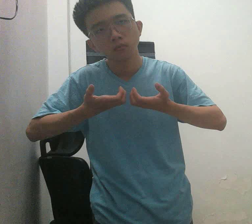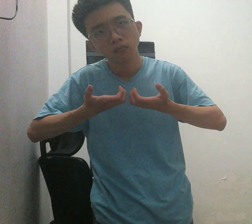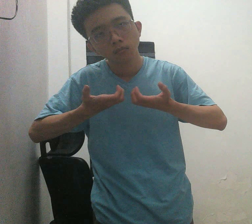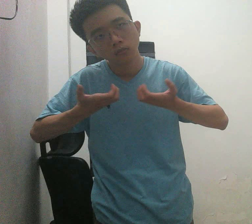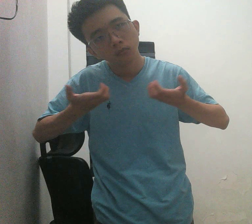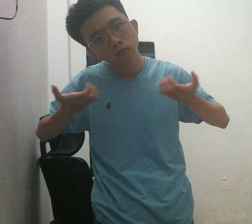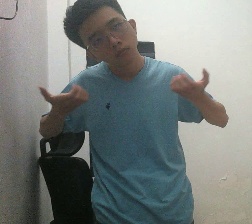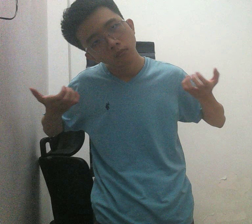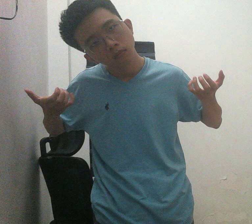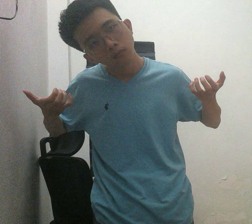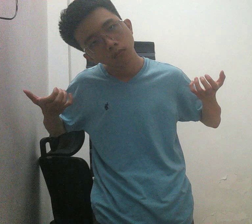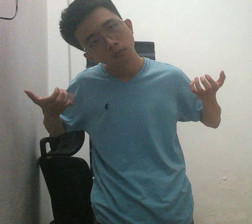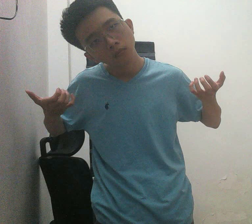chia cat